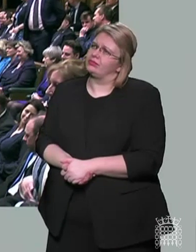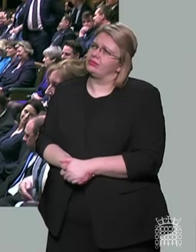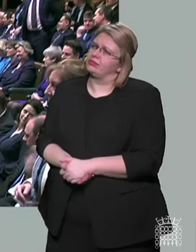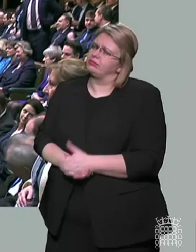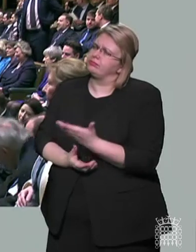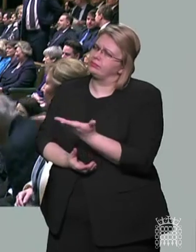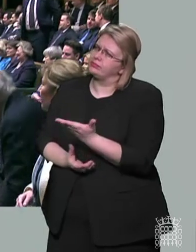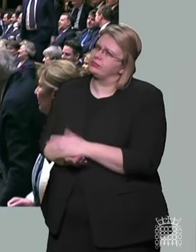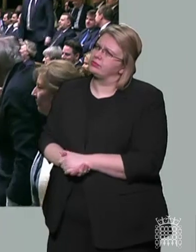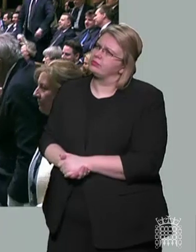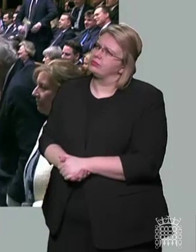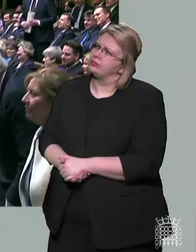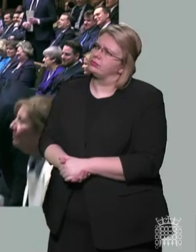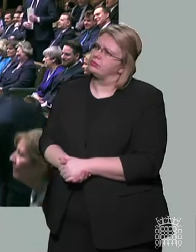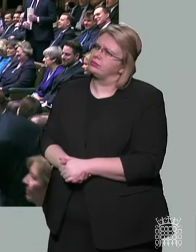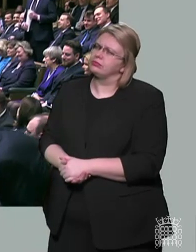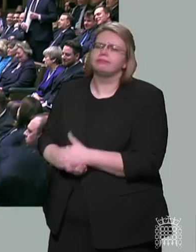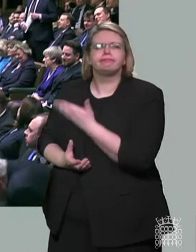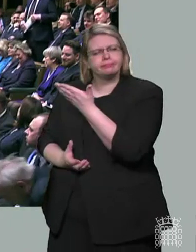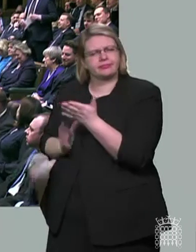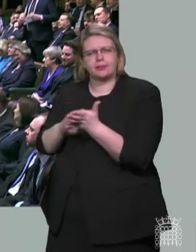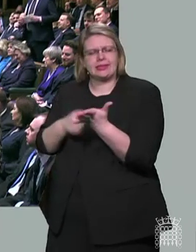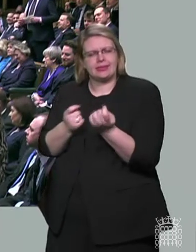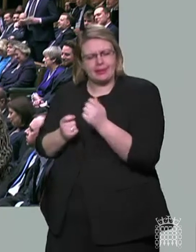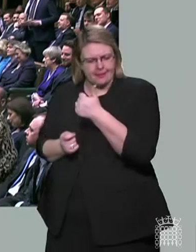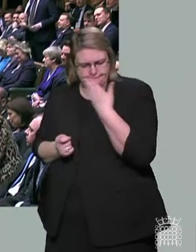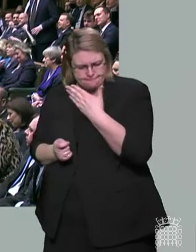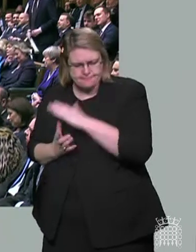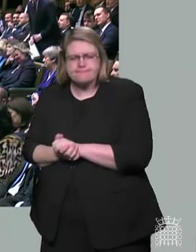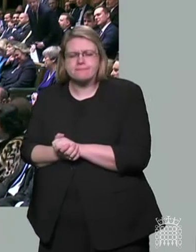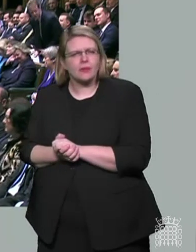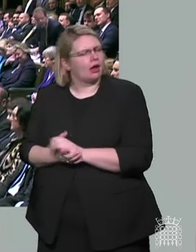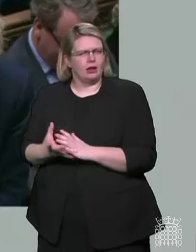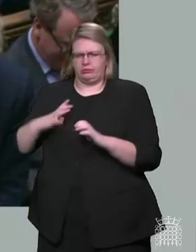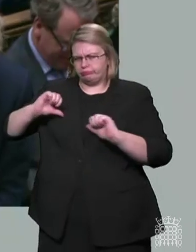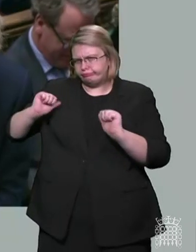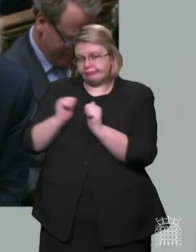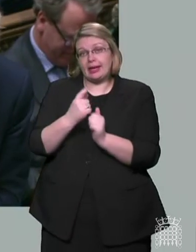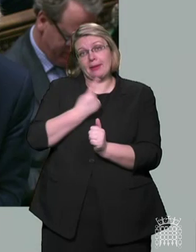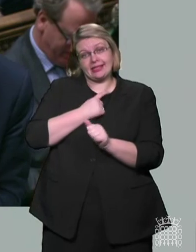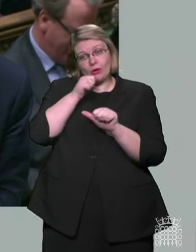Yes. As a cyclist, I share my honourable Friend’s passion on this issue.